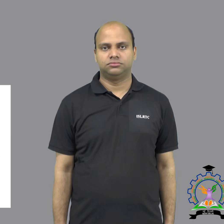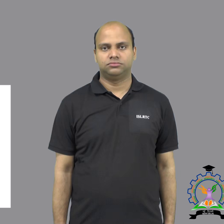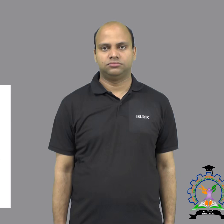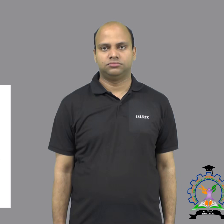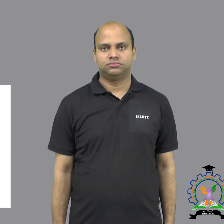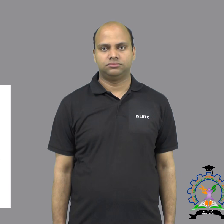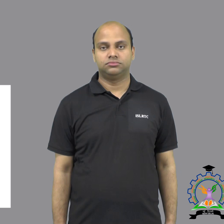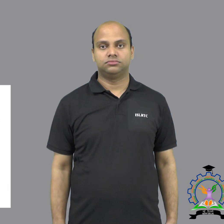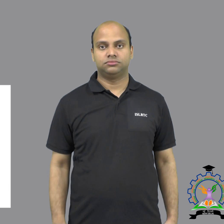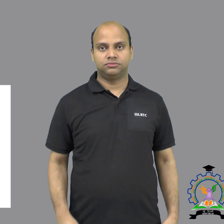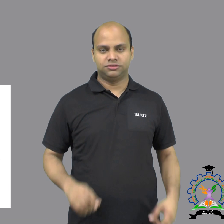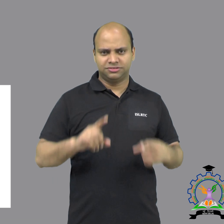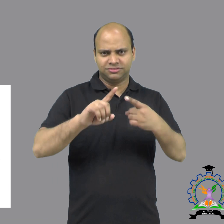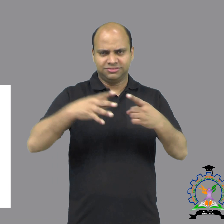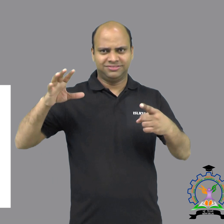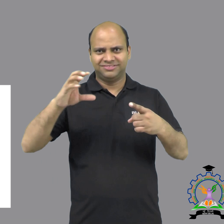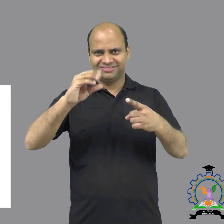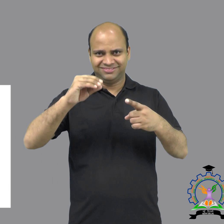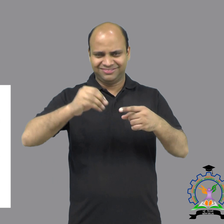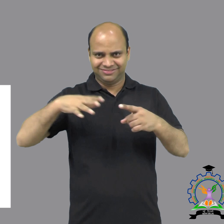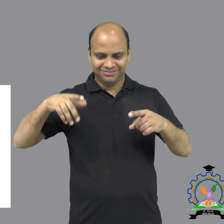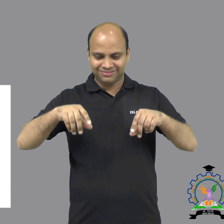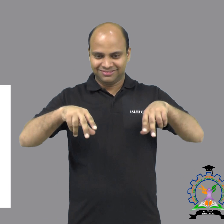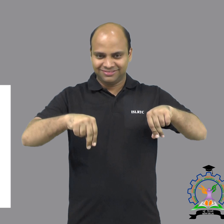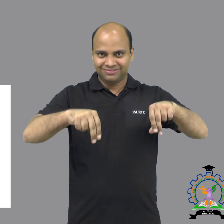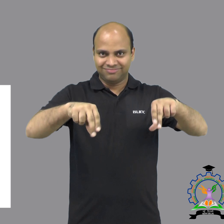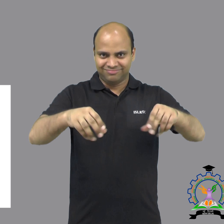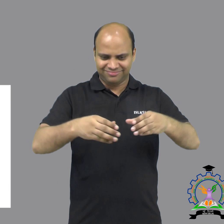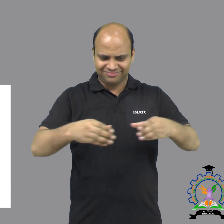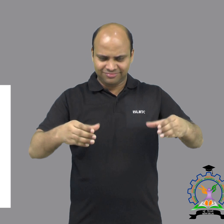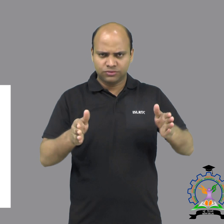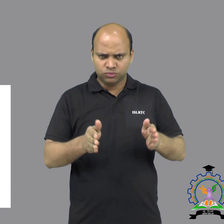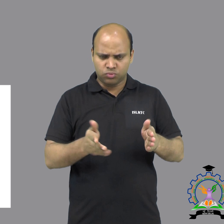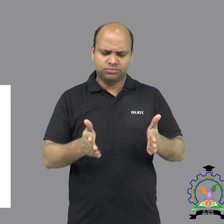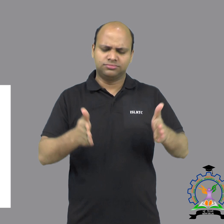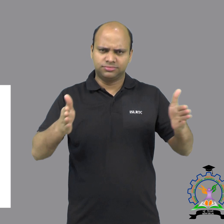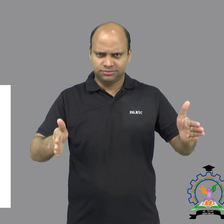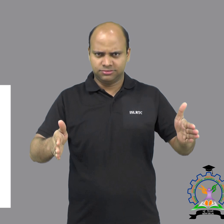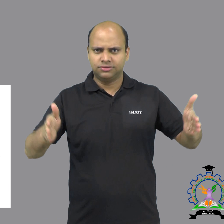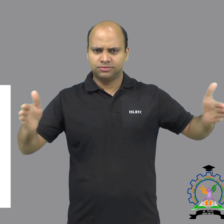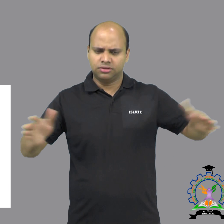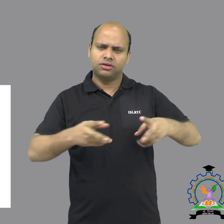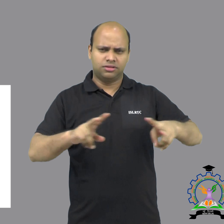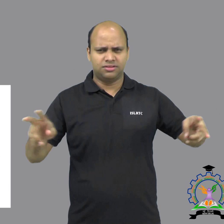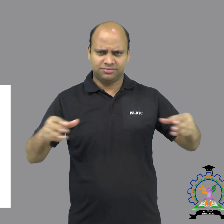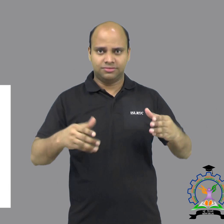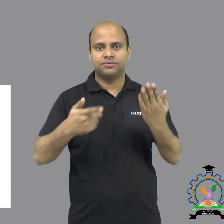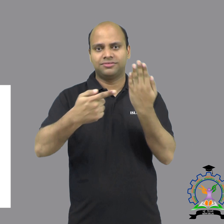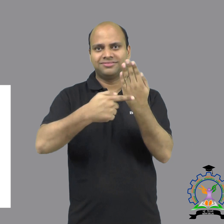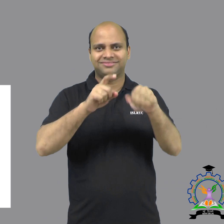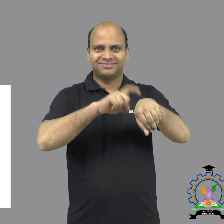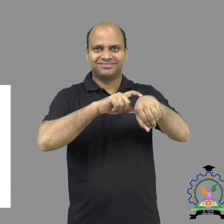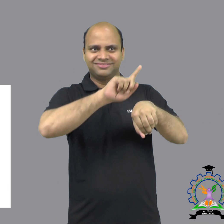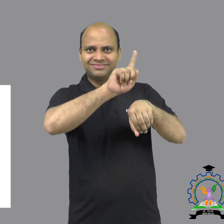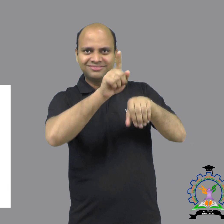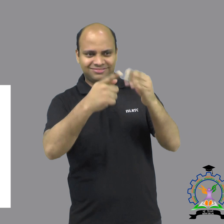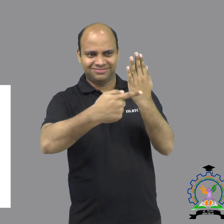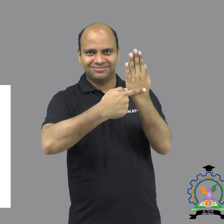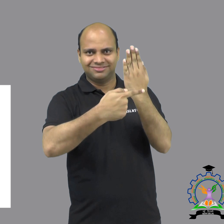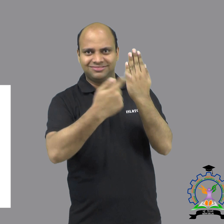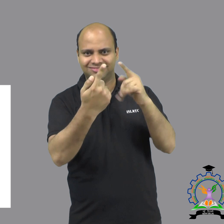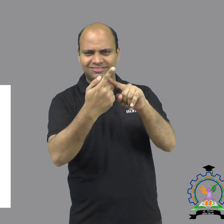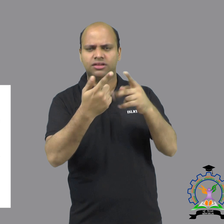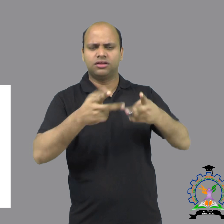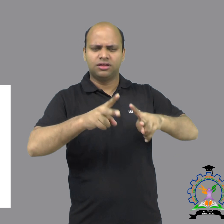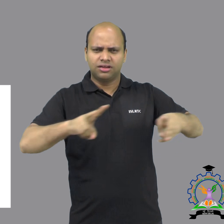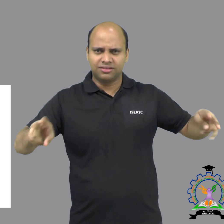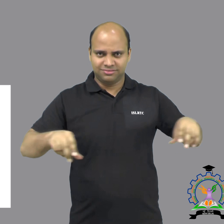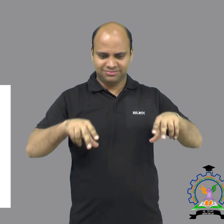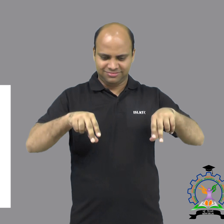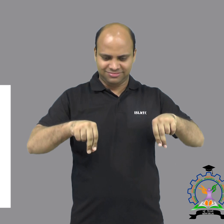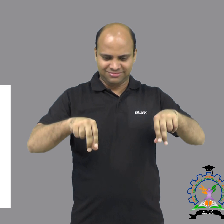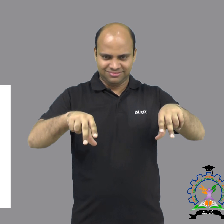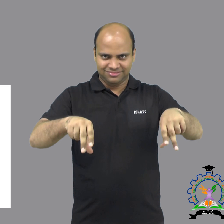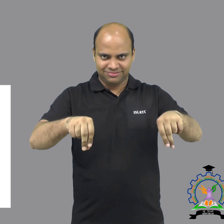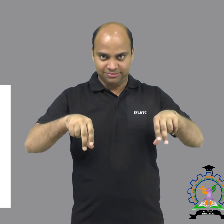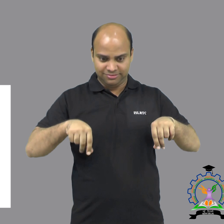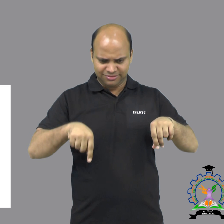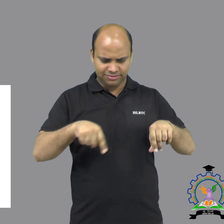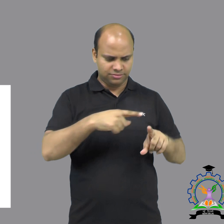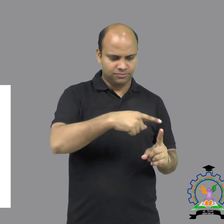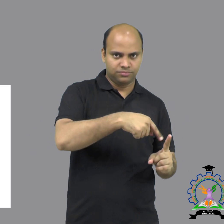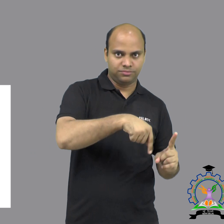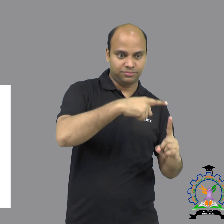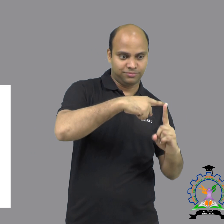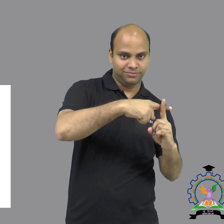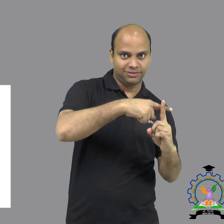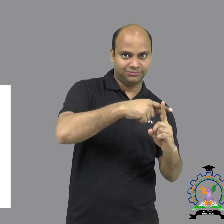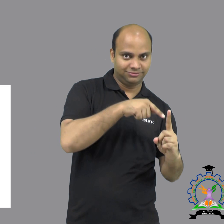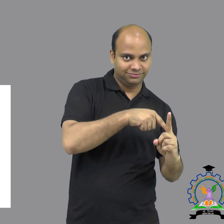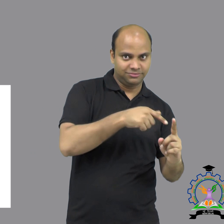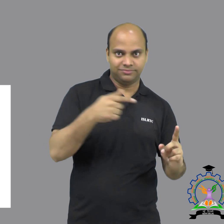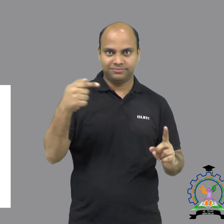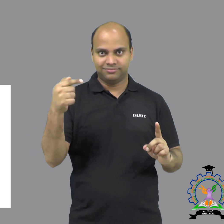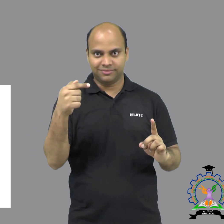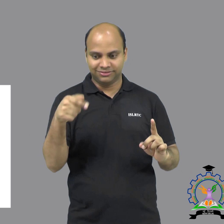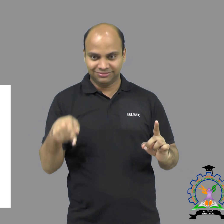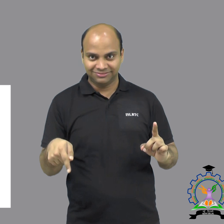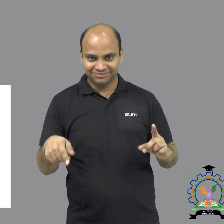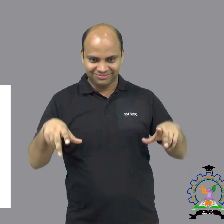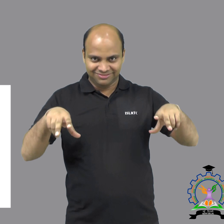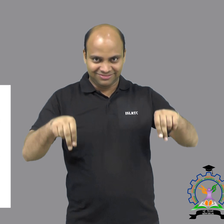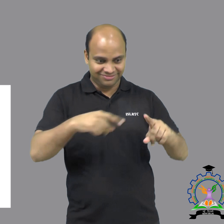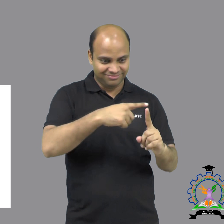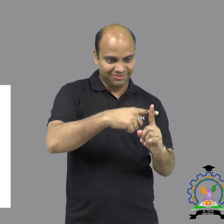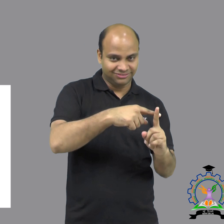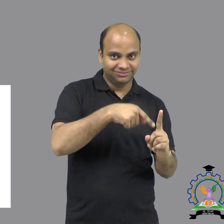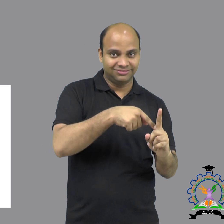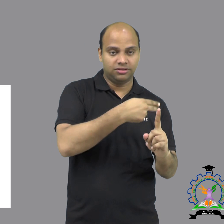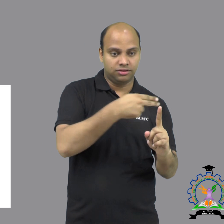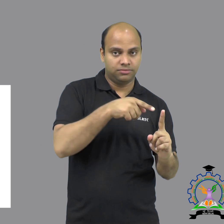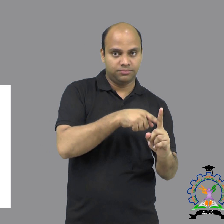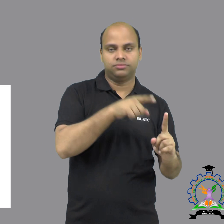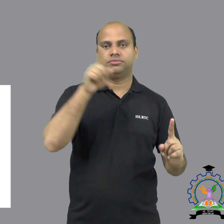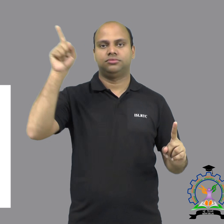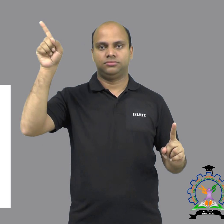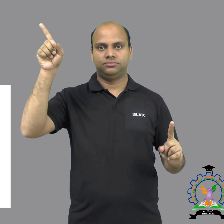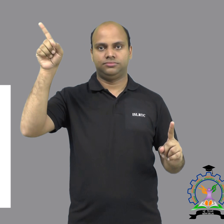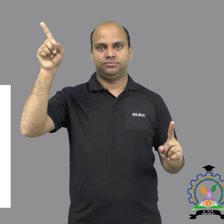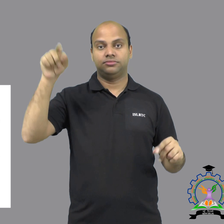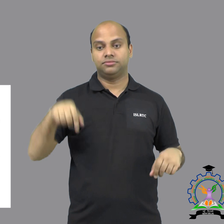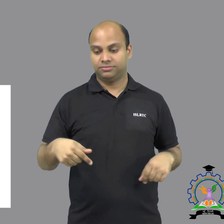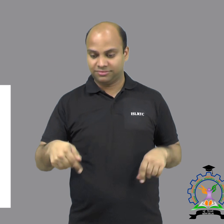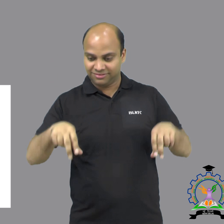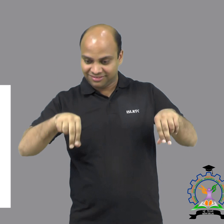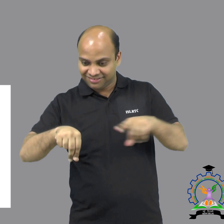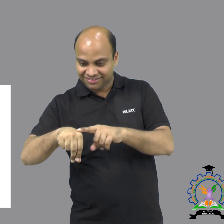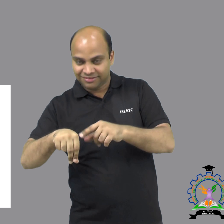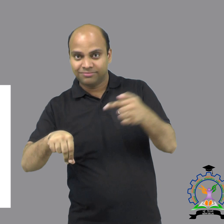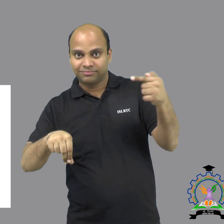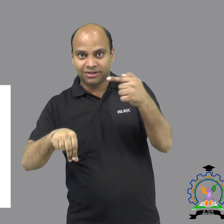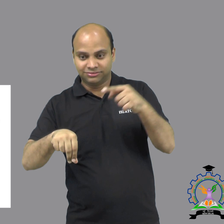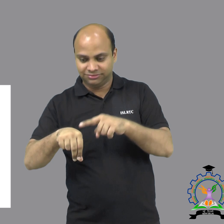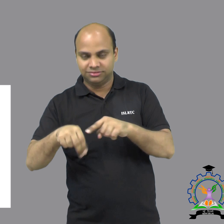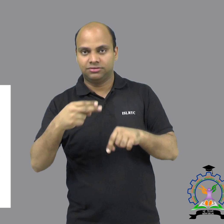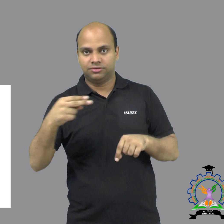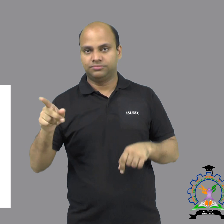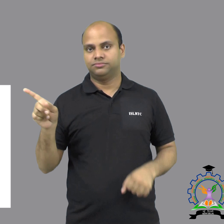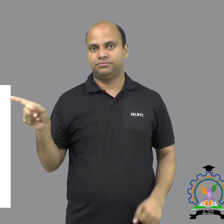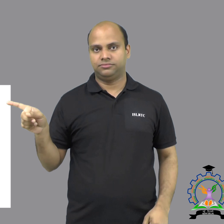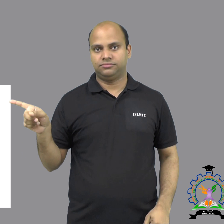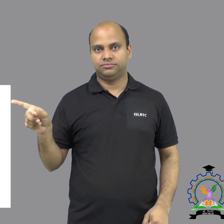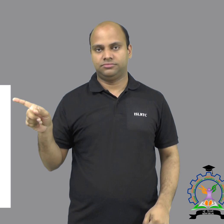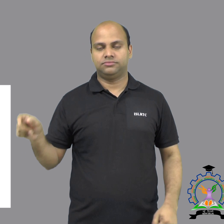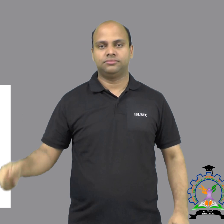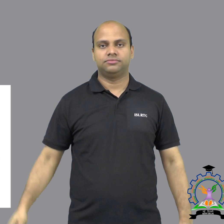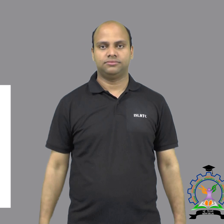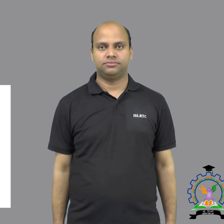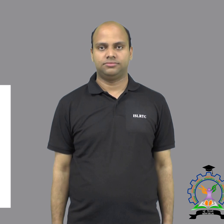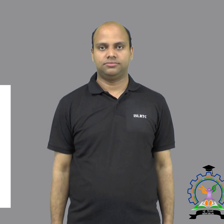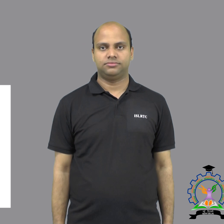Anode & Cathode